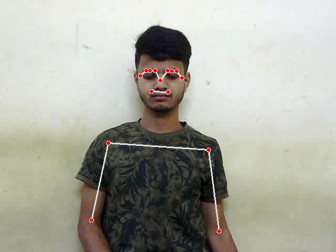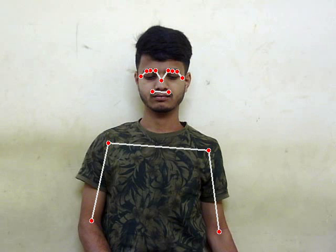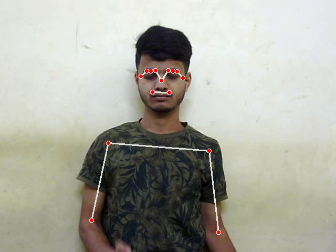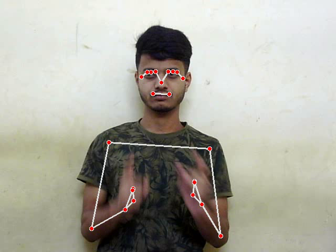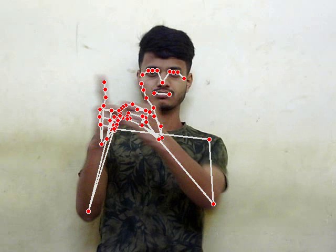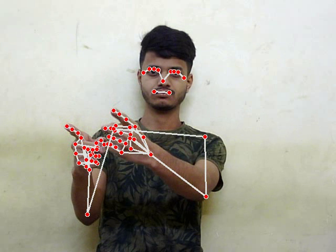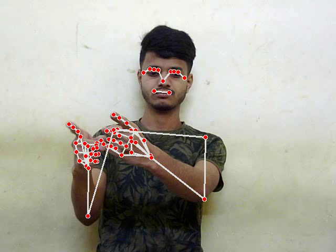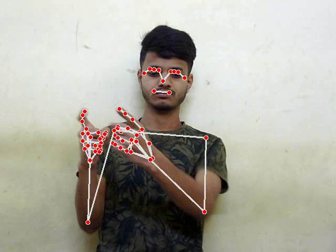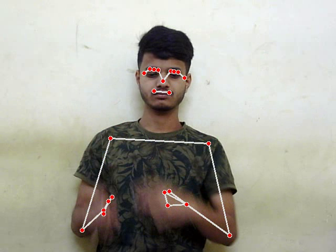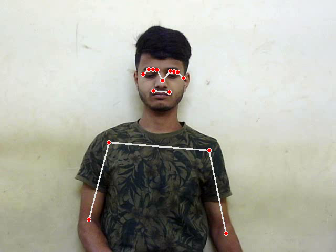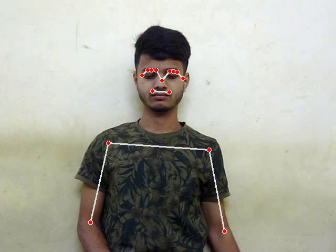go